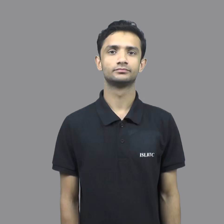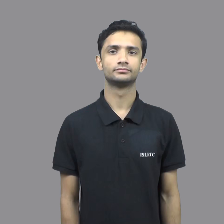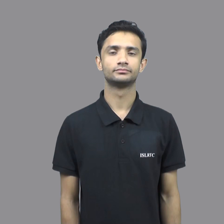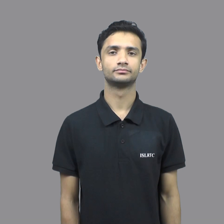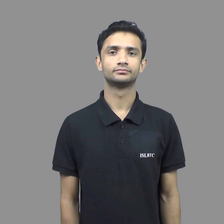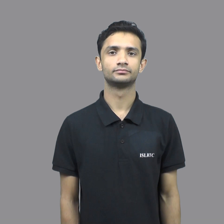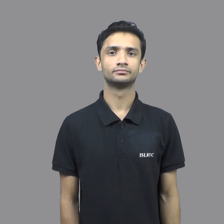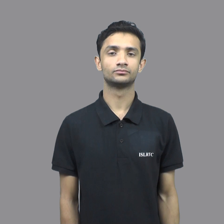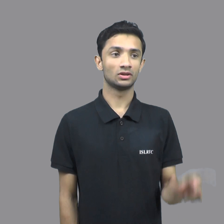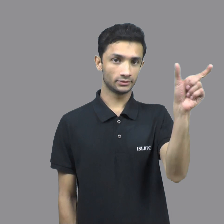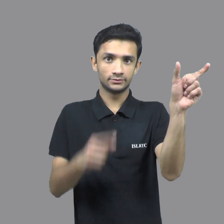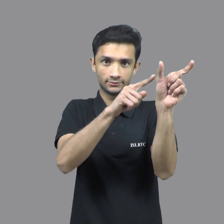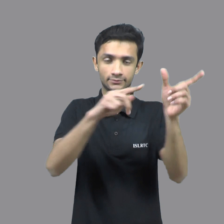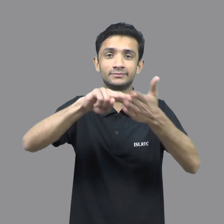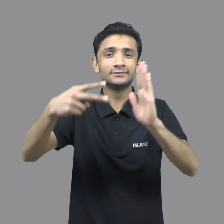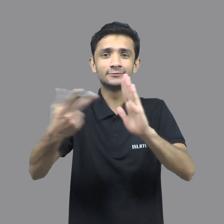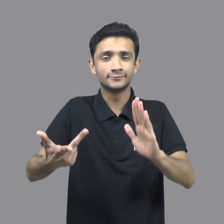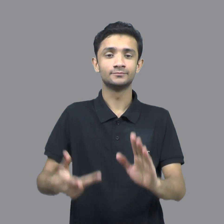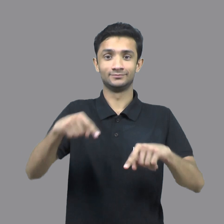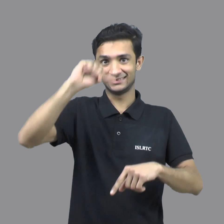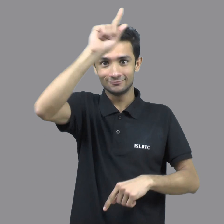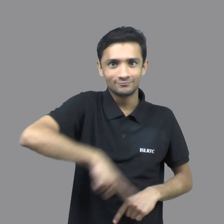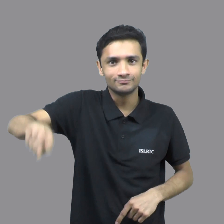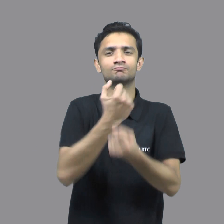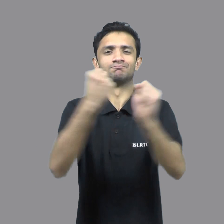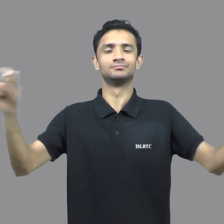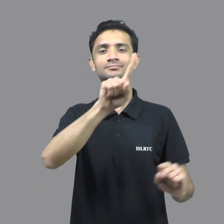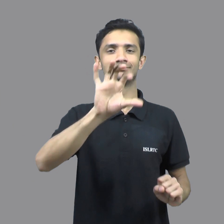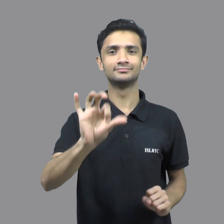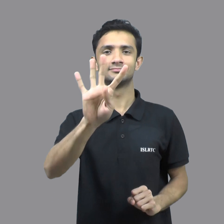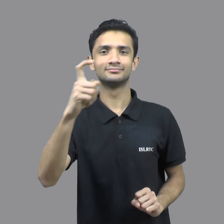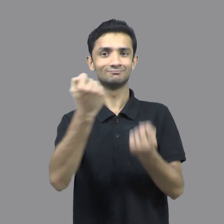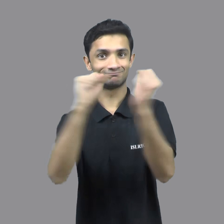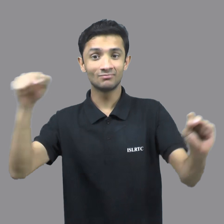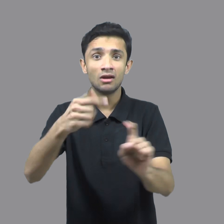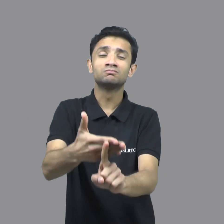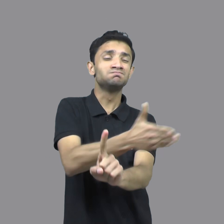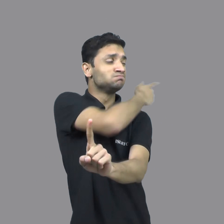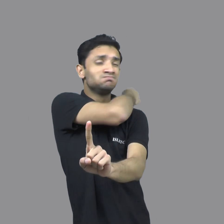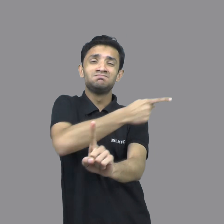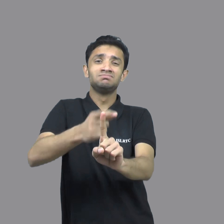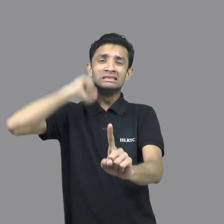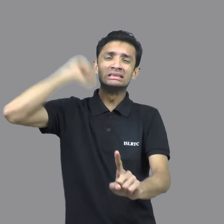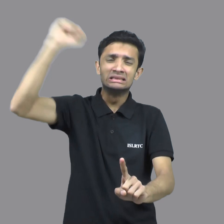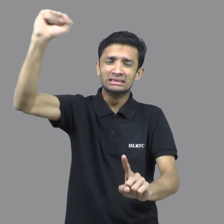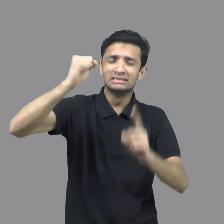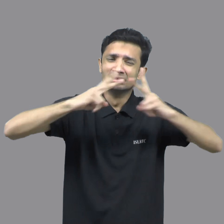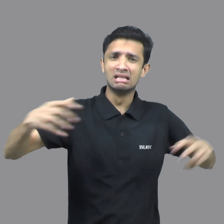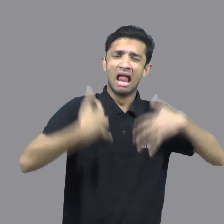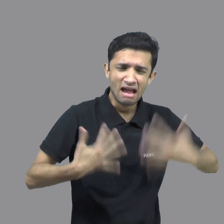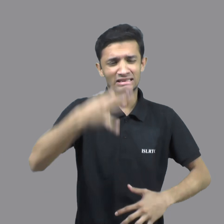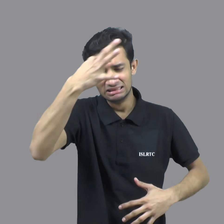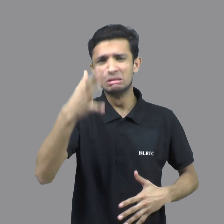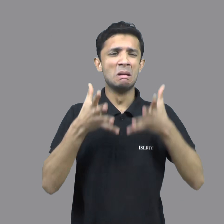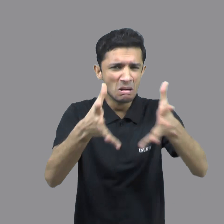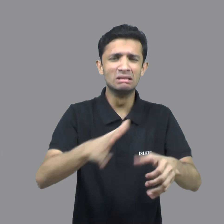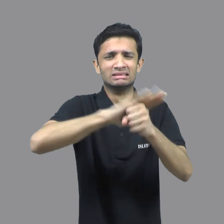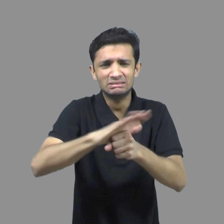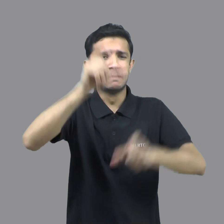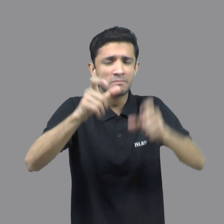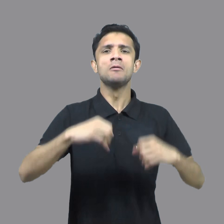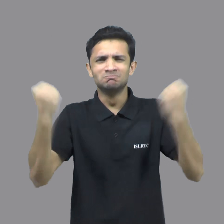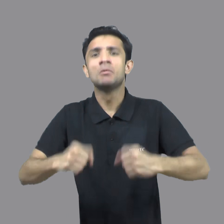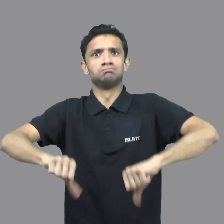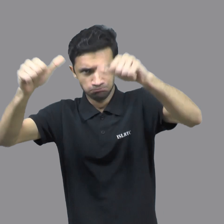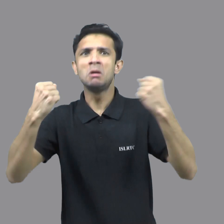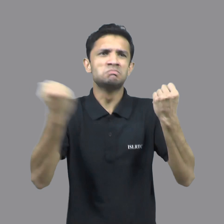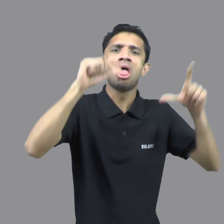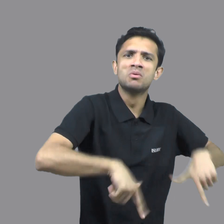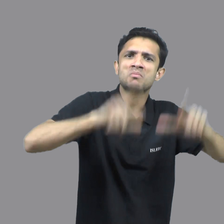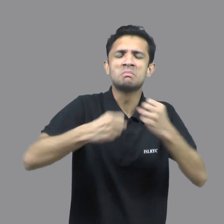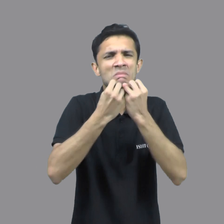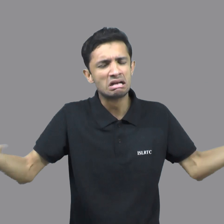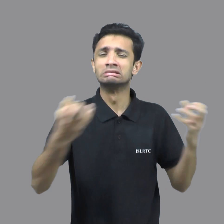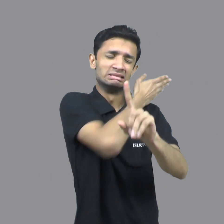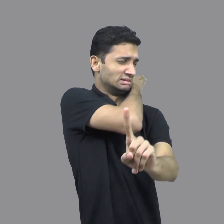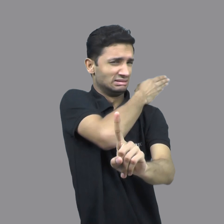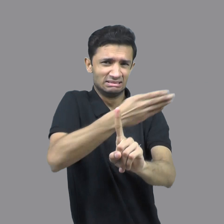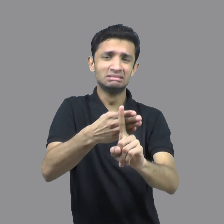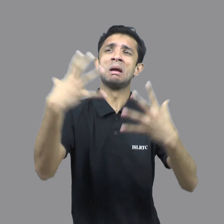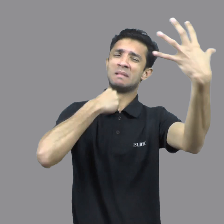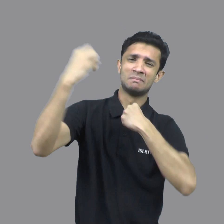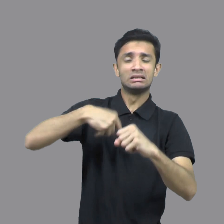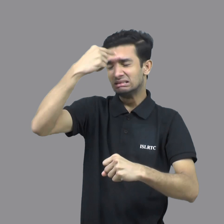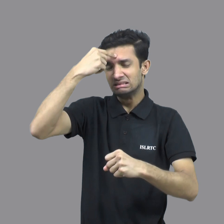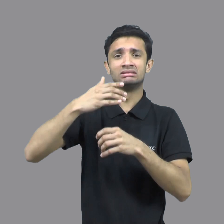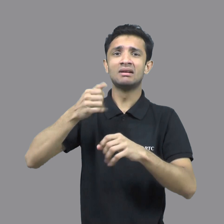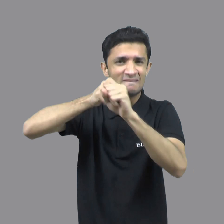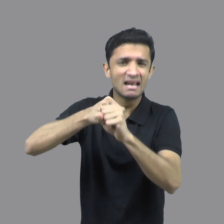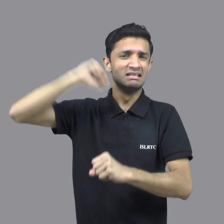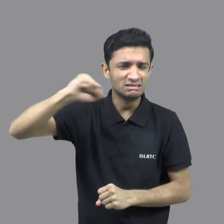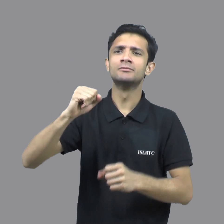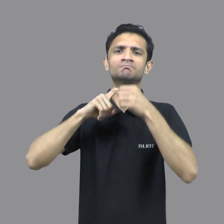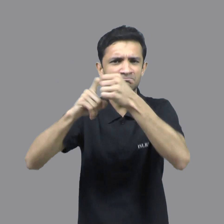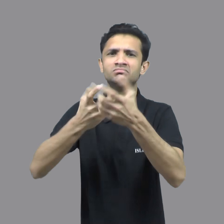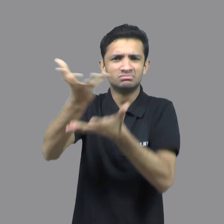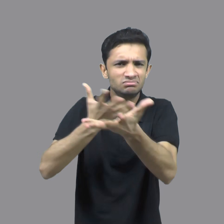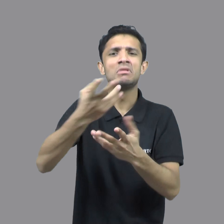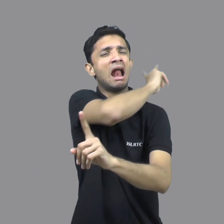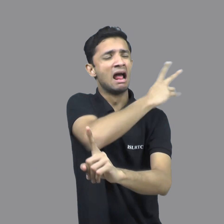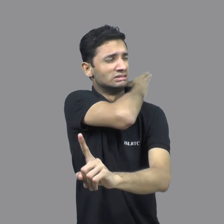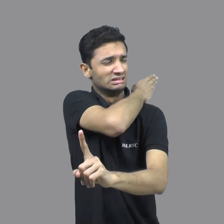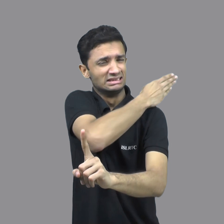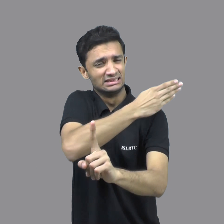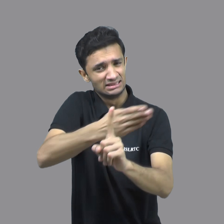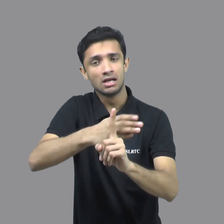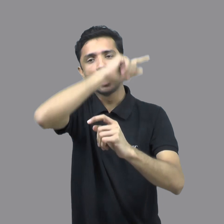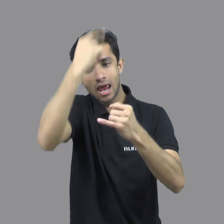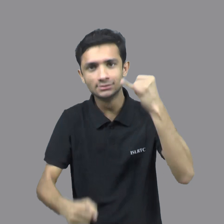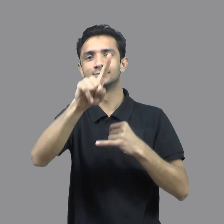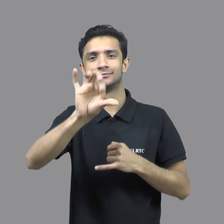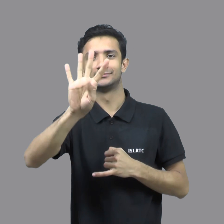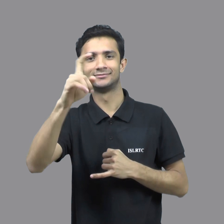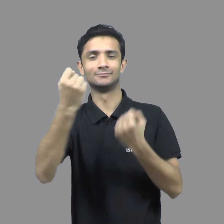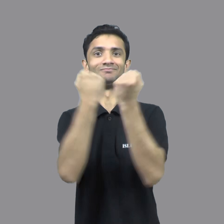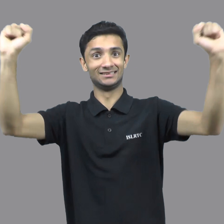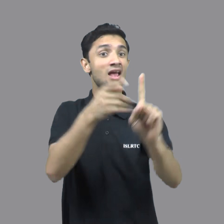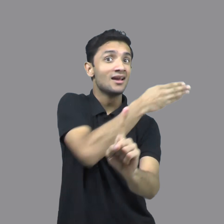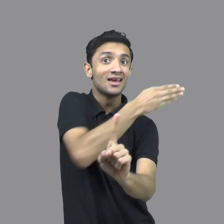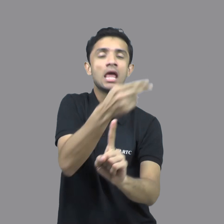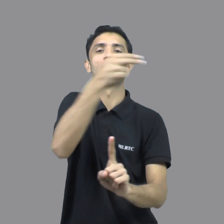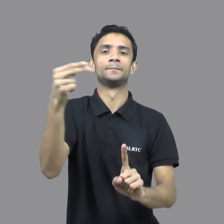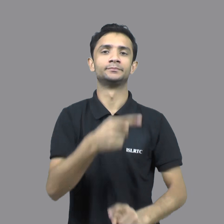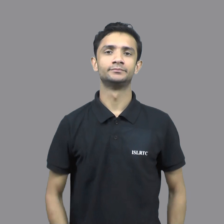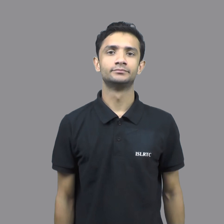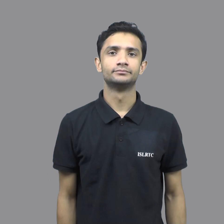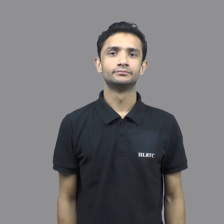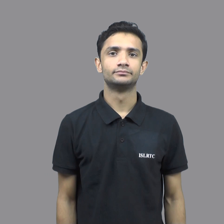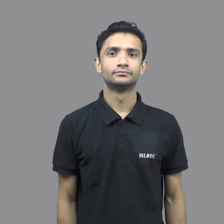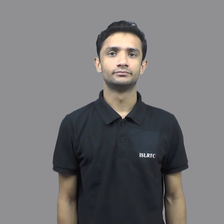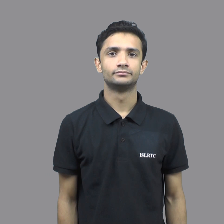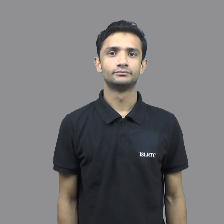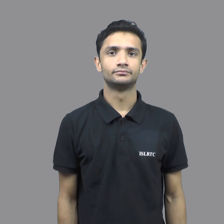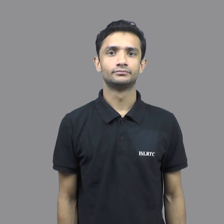Indian National Movement